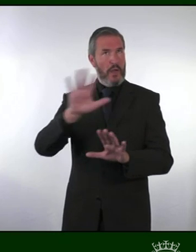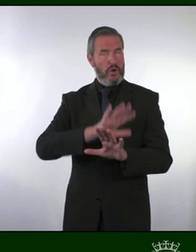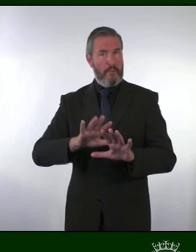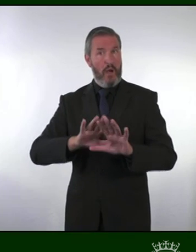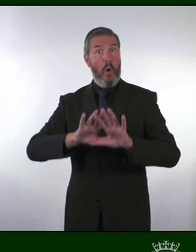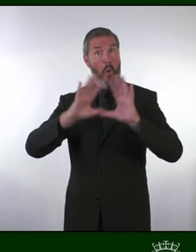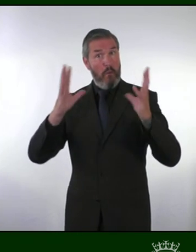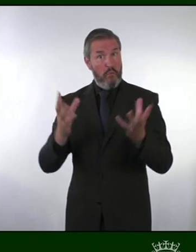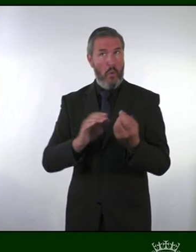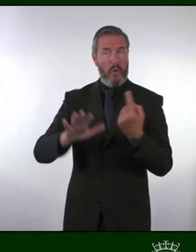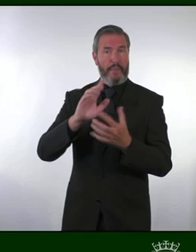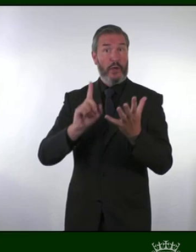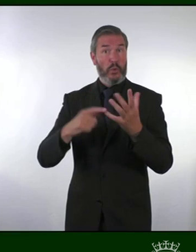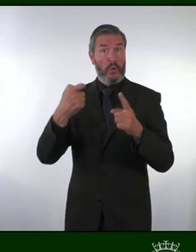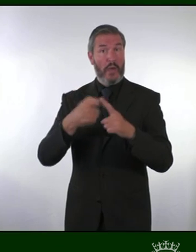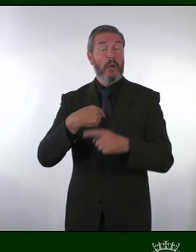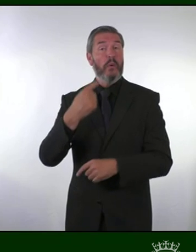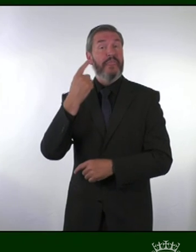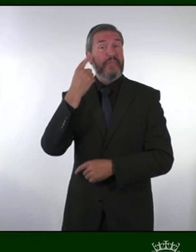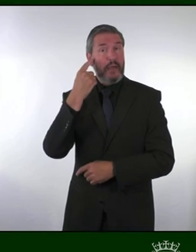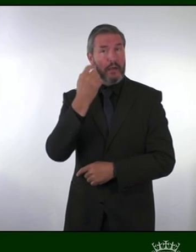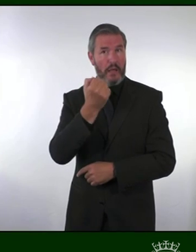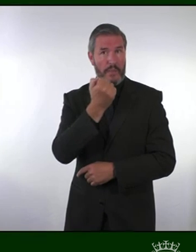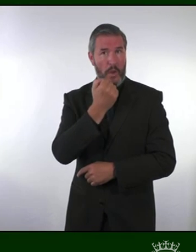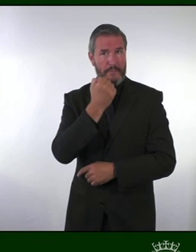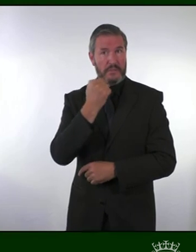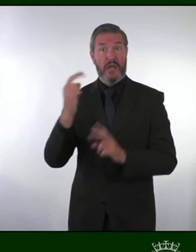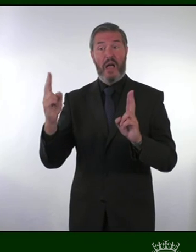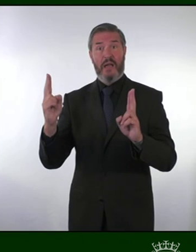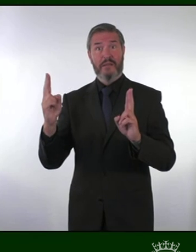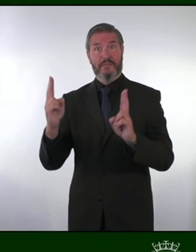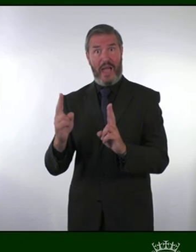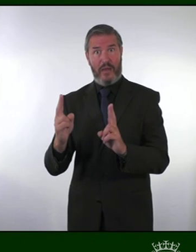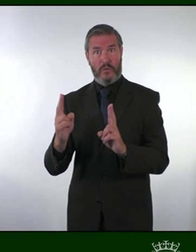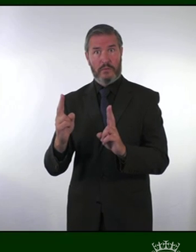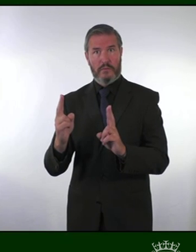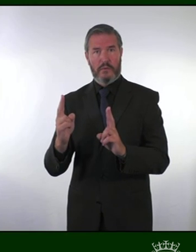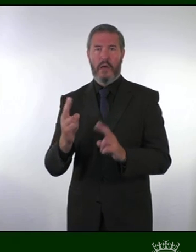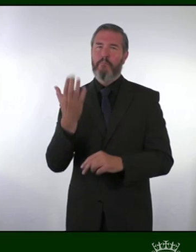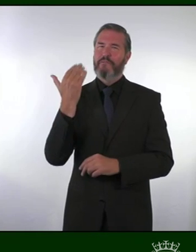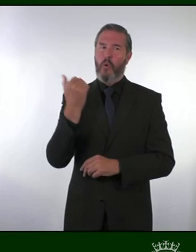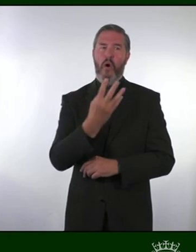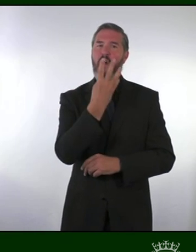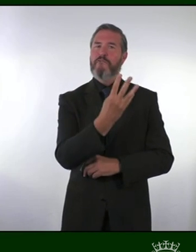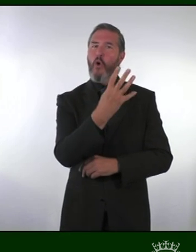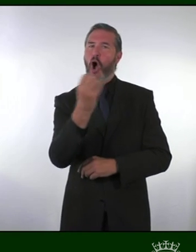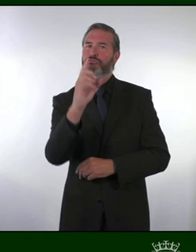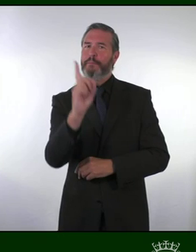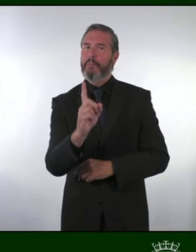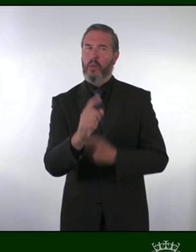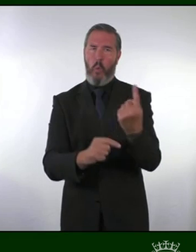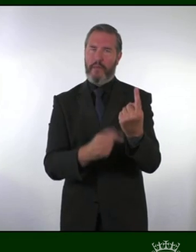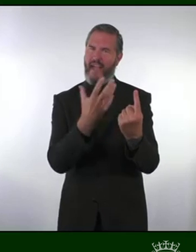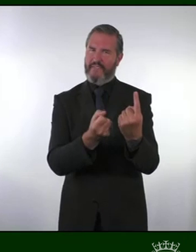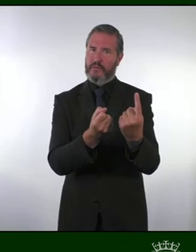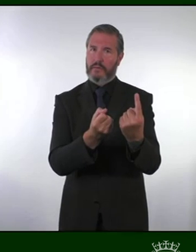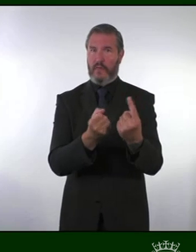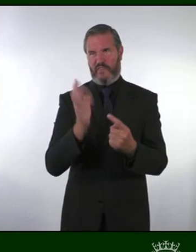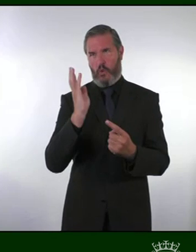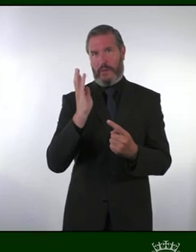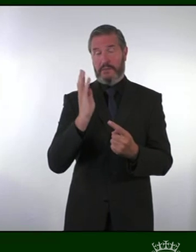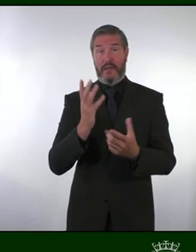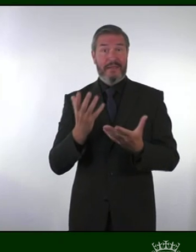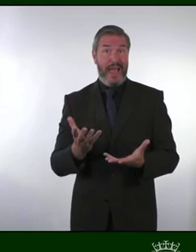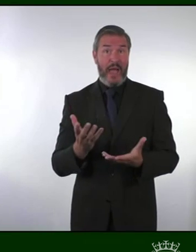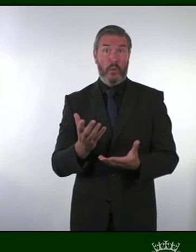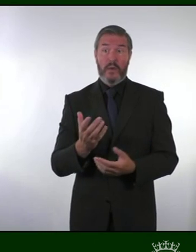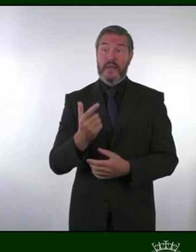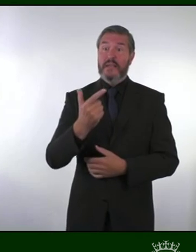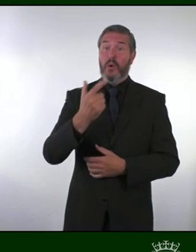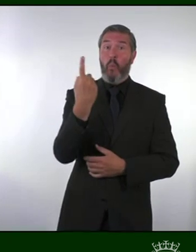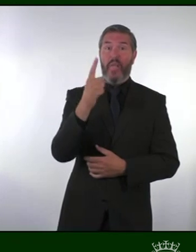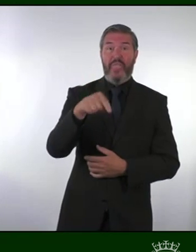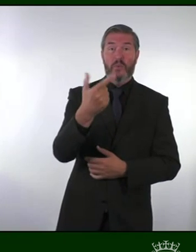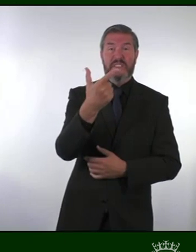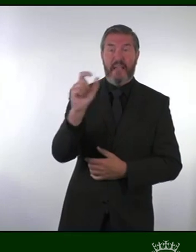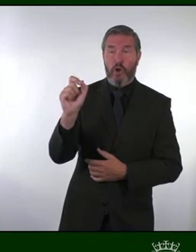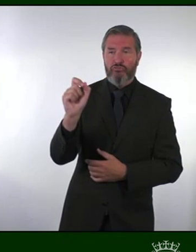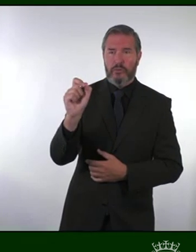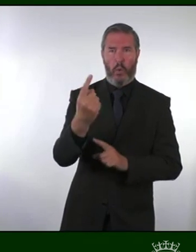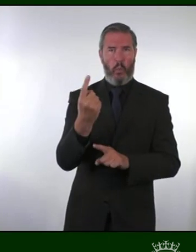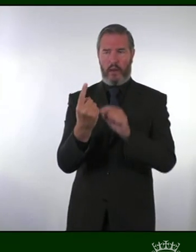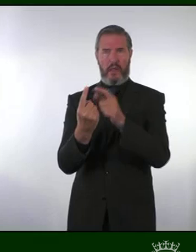Overall, we think the numbers have moved down from, say, one in 400 four weeks ago to maybe one in 1,700 today.